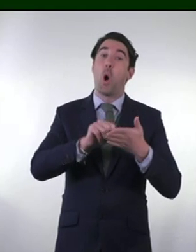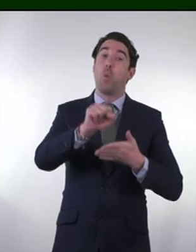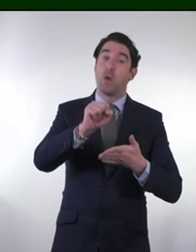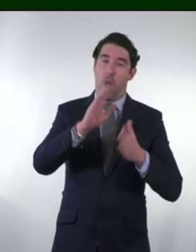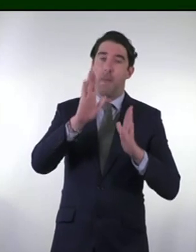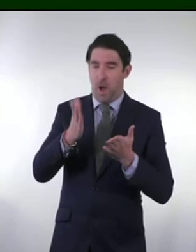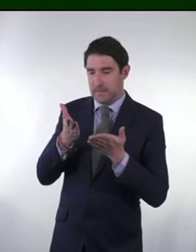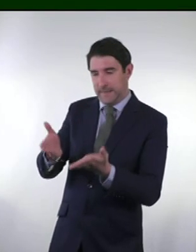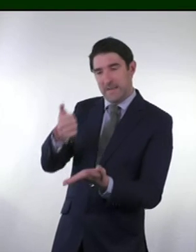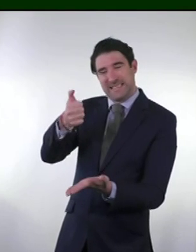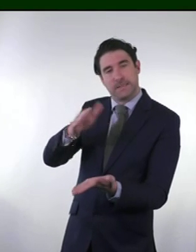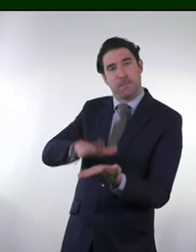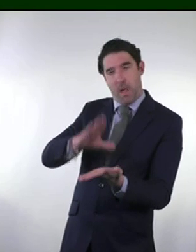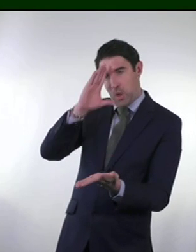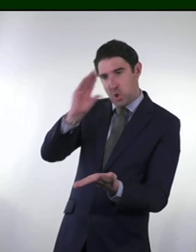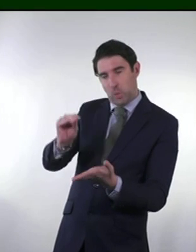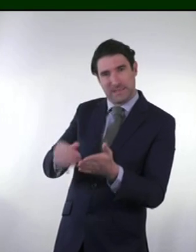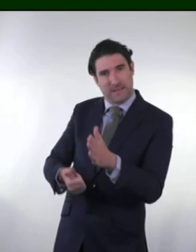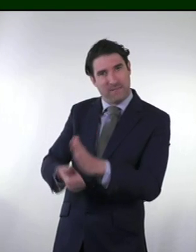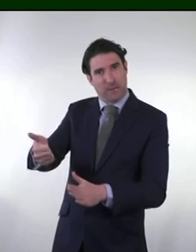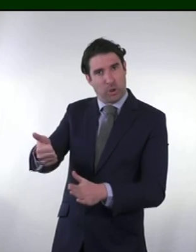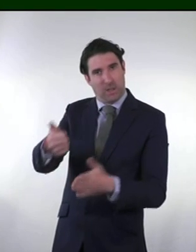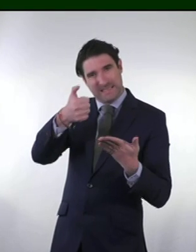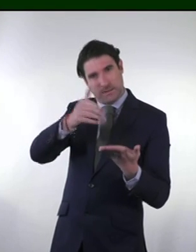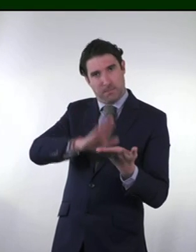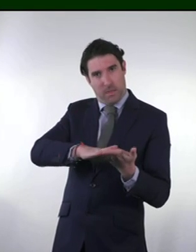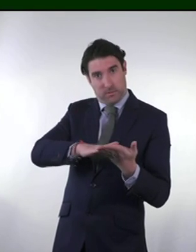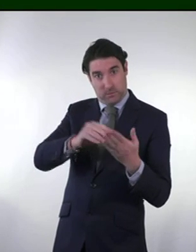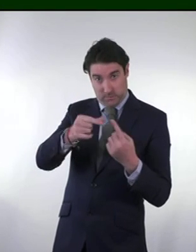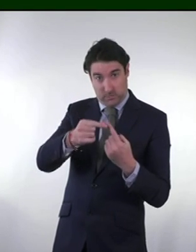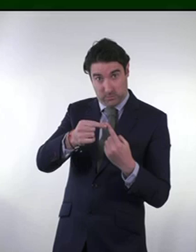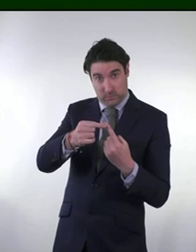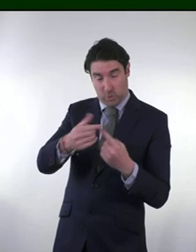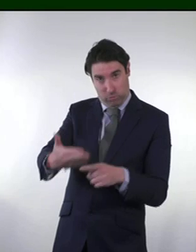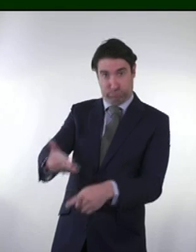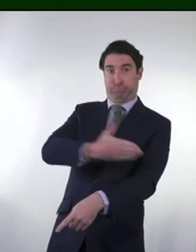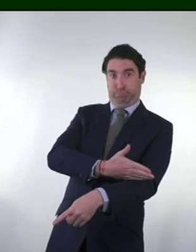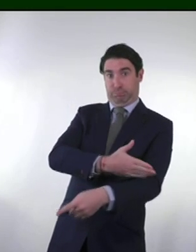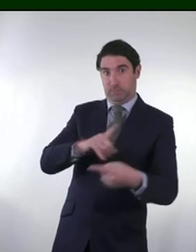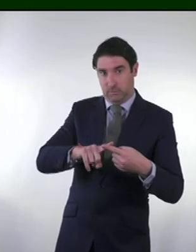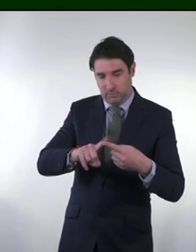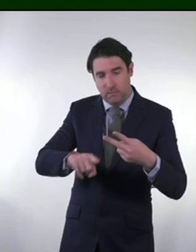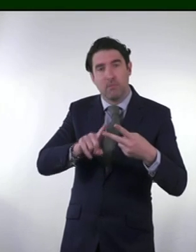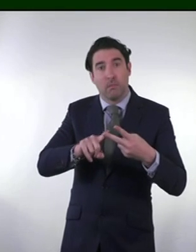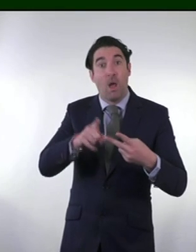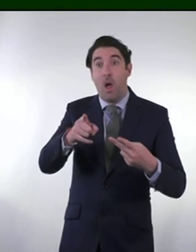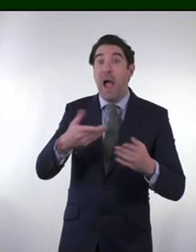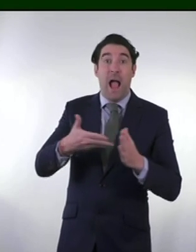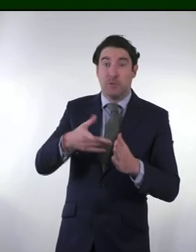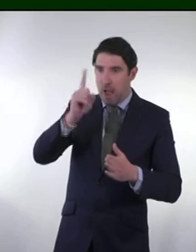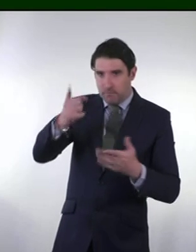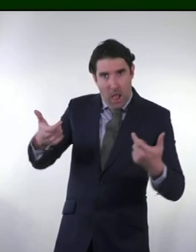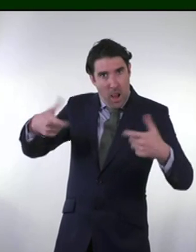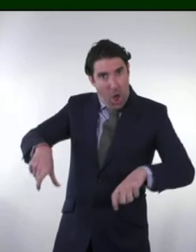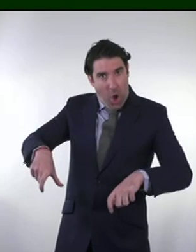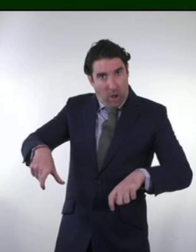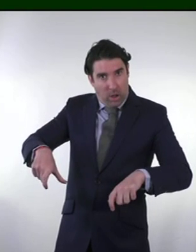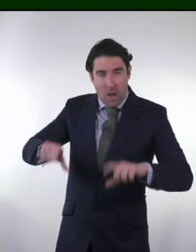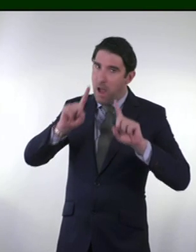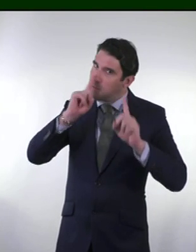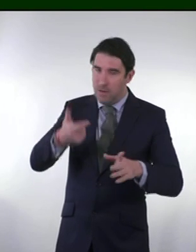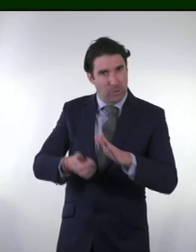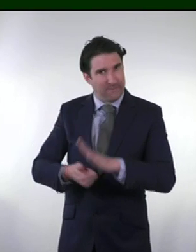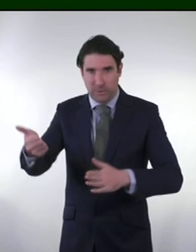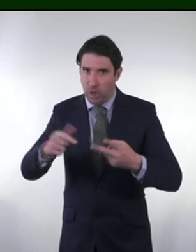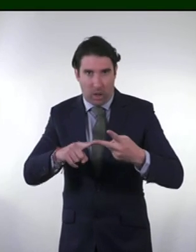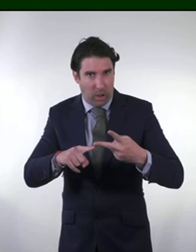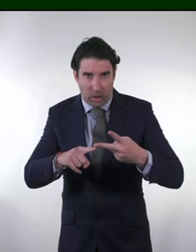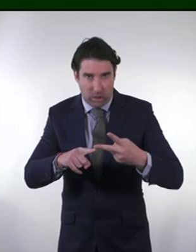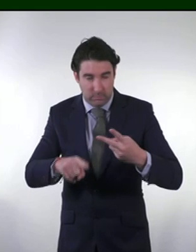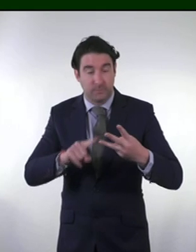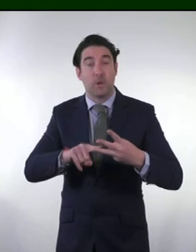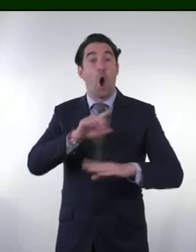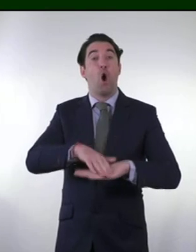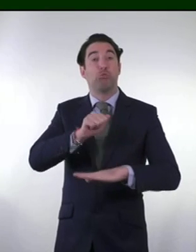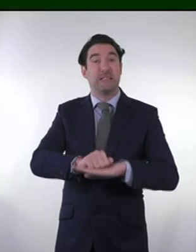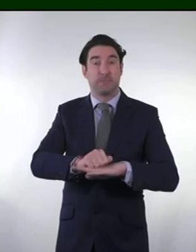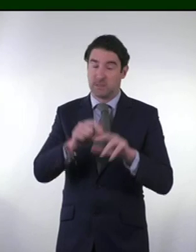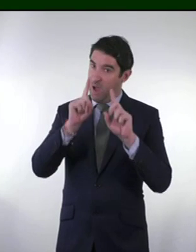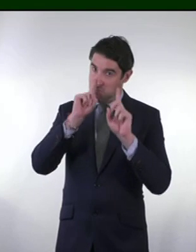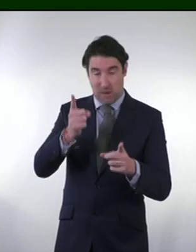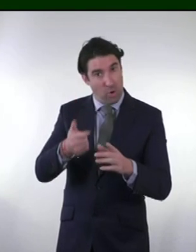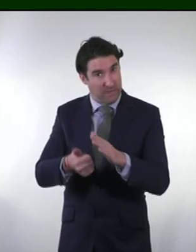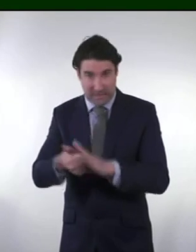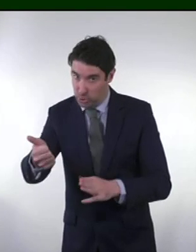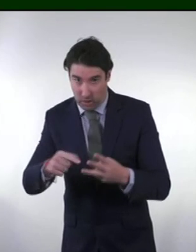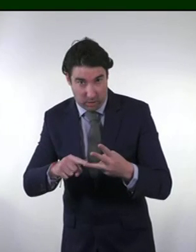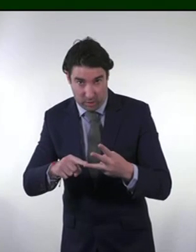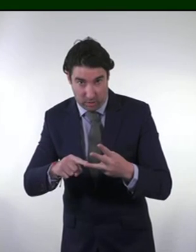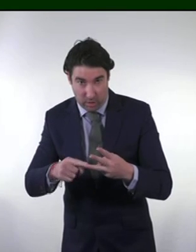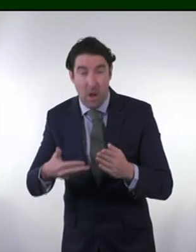We are not going to have evictions in lockdown areas, there will not be any enforcement of evictions over Christmas and we are putting £180 million into discretionary payments for local authorities to help hardship cases.